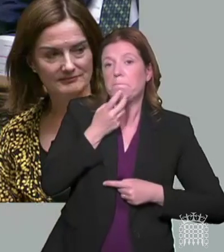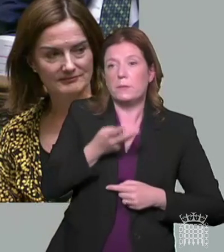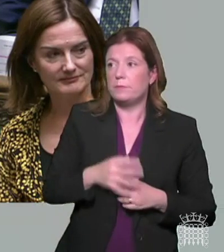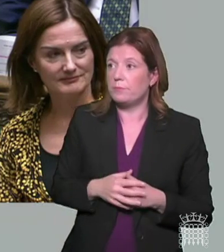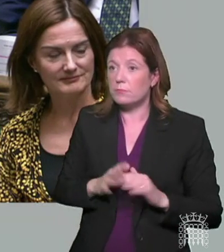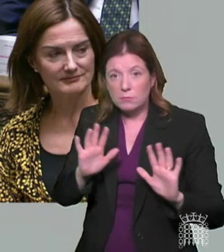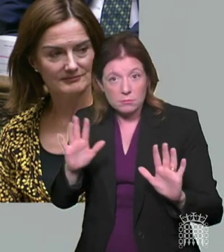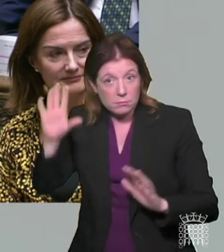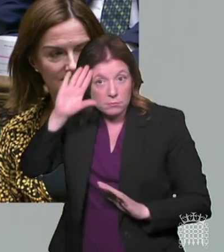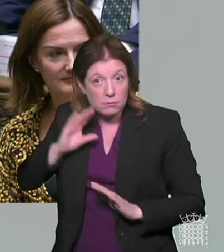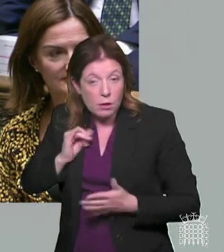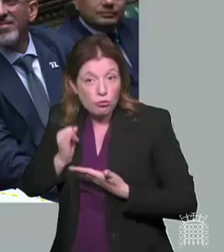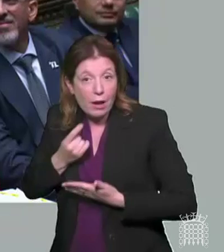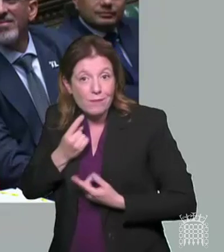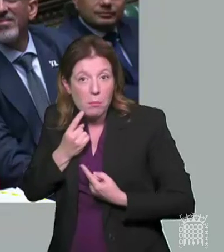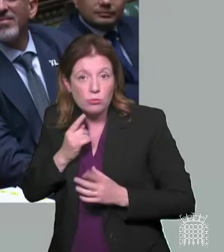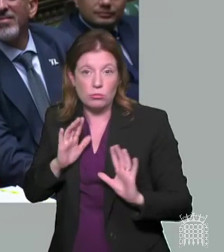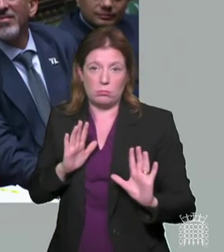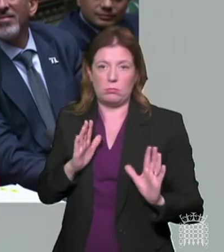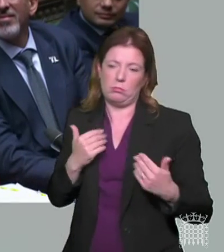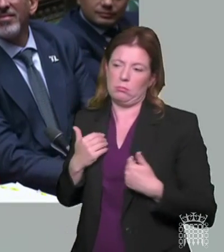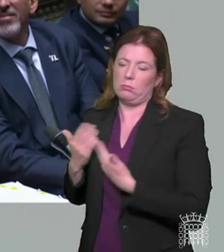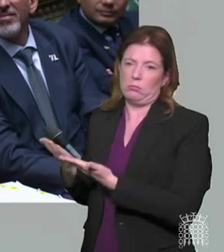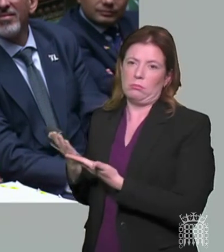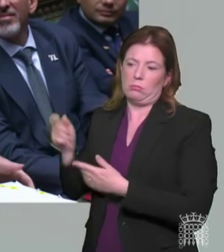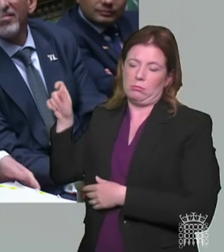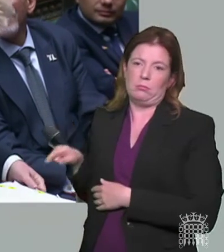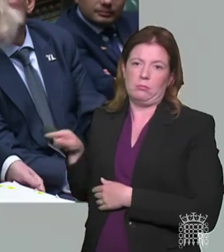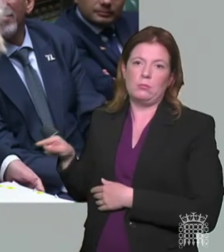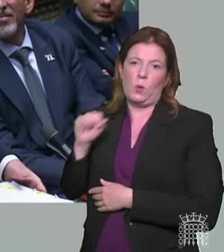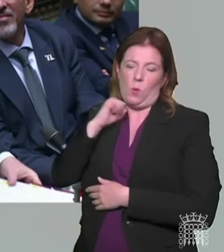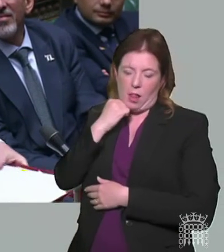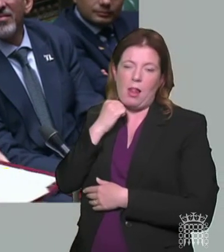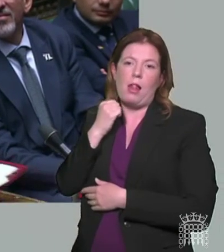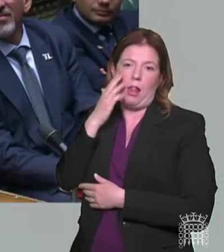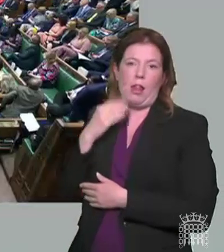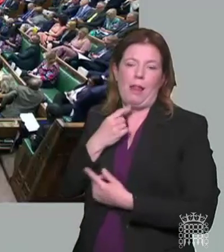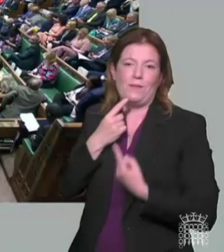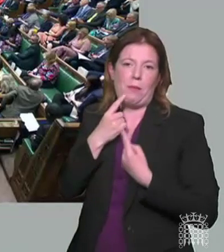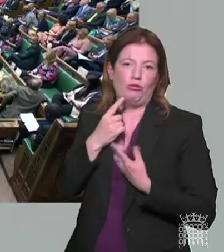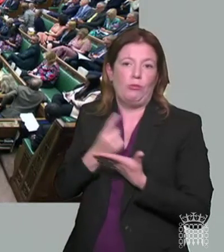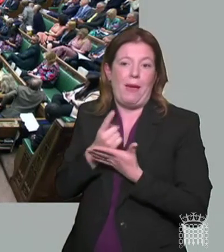If I am misinformed about that, I trust that my honourable Friend will let me know.